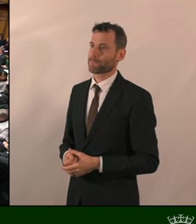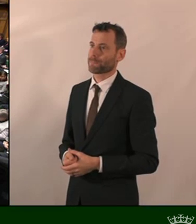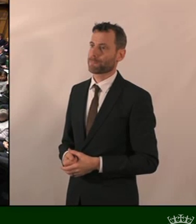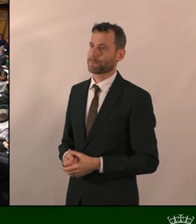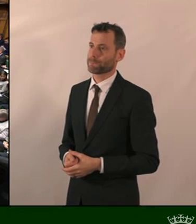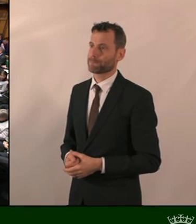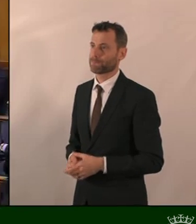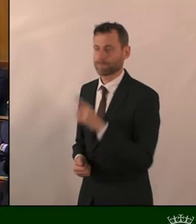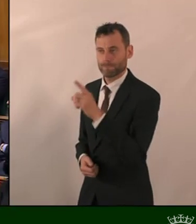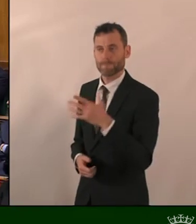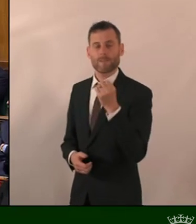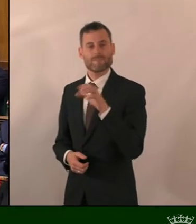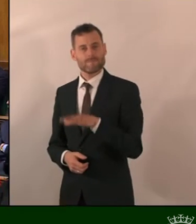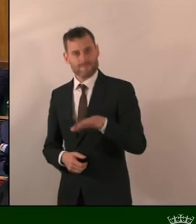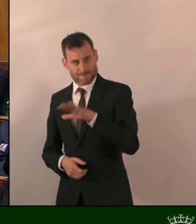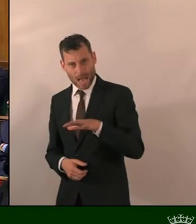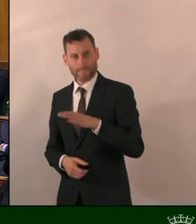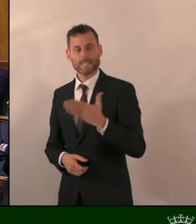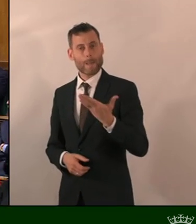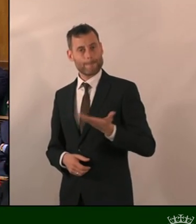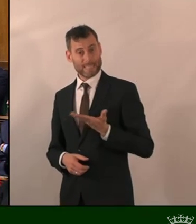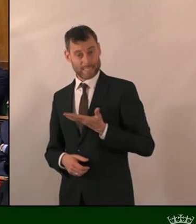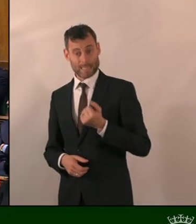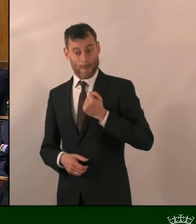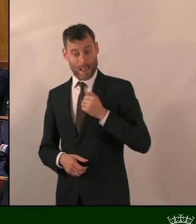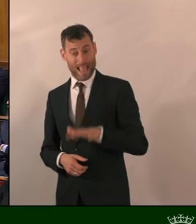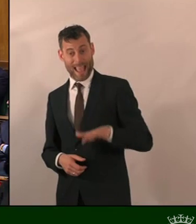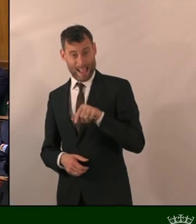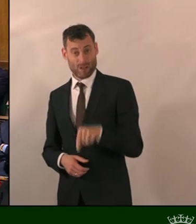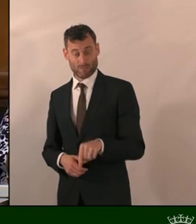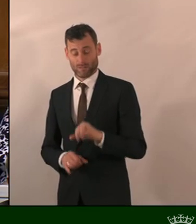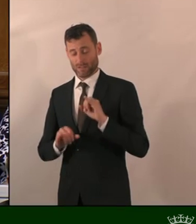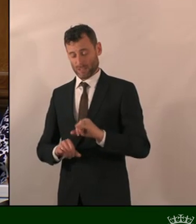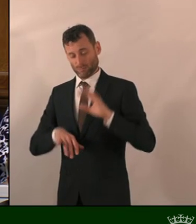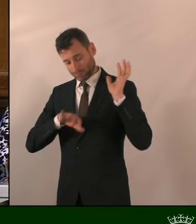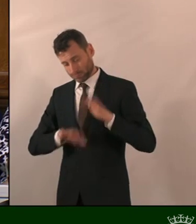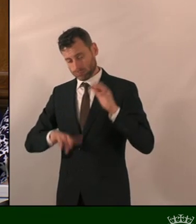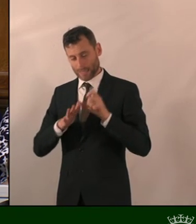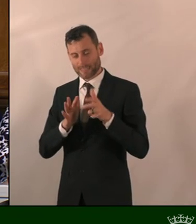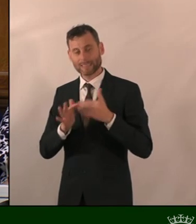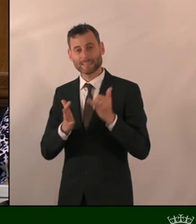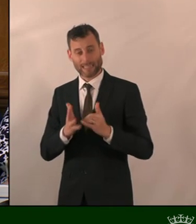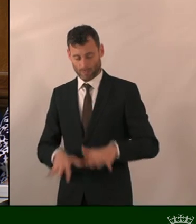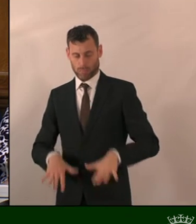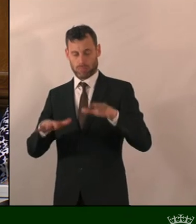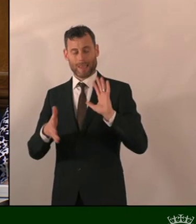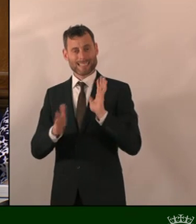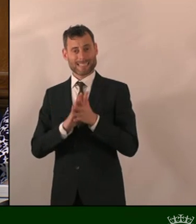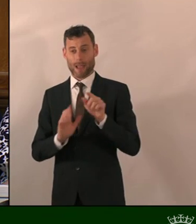There are families and businesses in my constituency who have been left devastated after Storm Dennis tore through their properties.